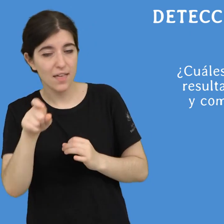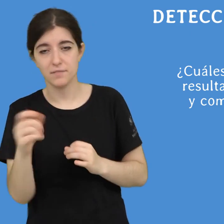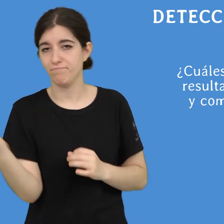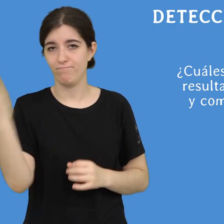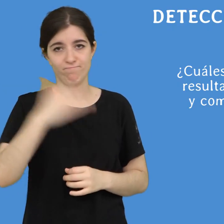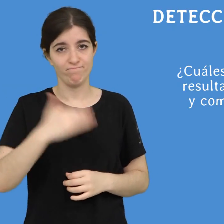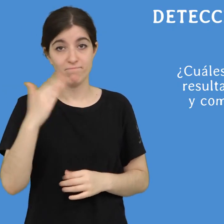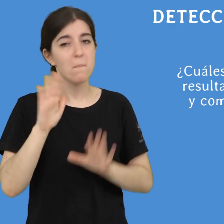haber no